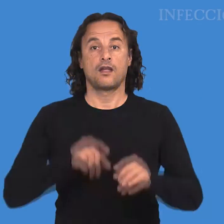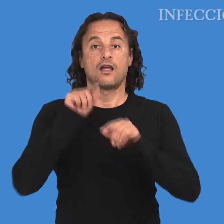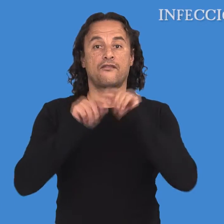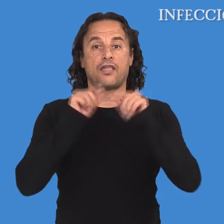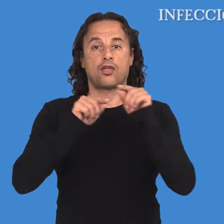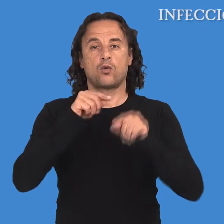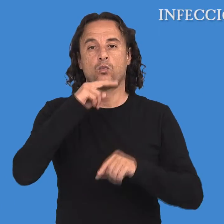virus